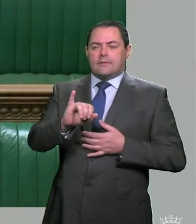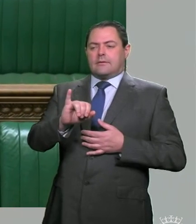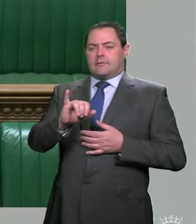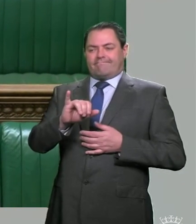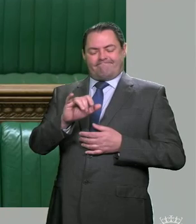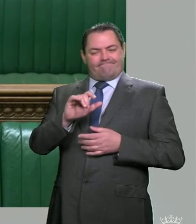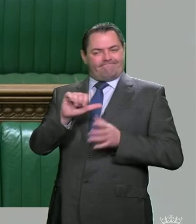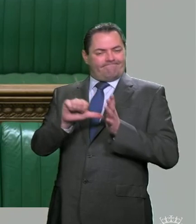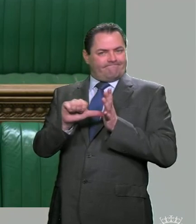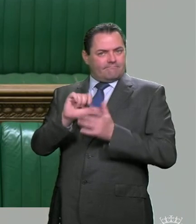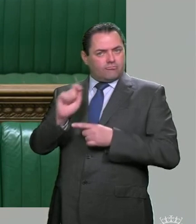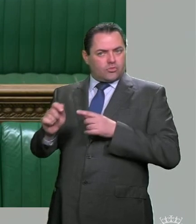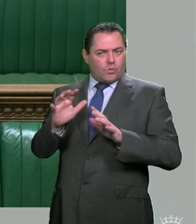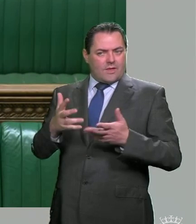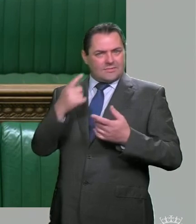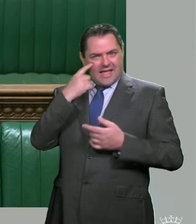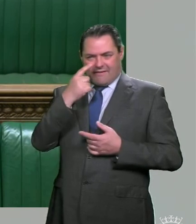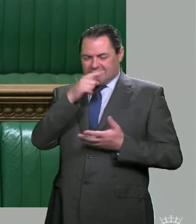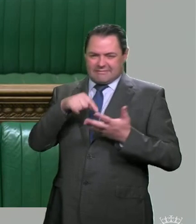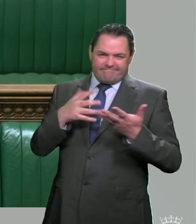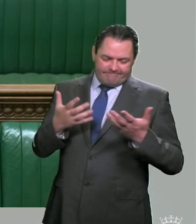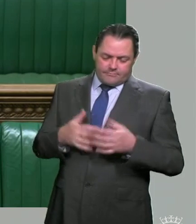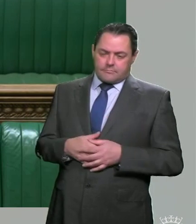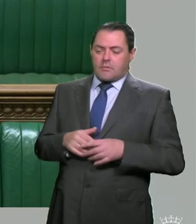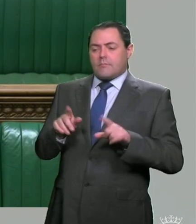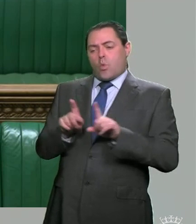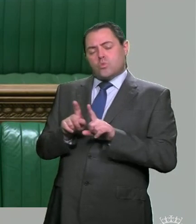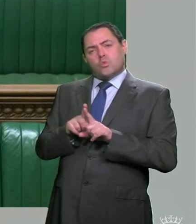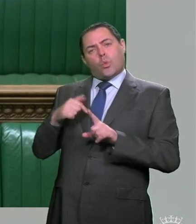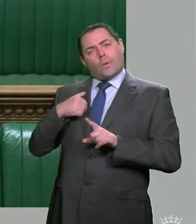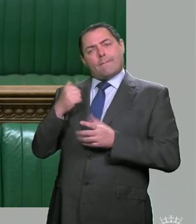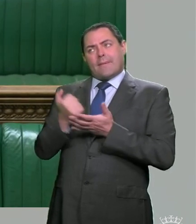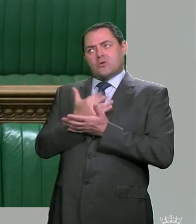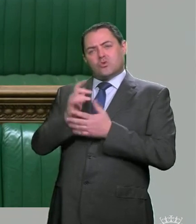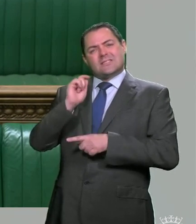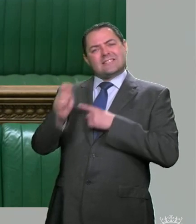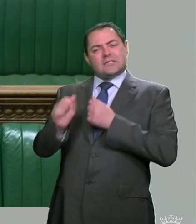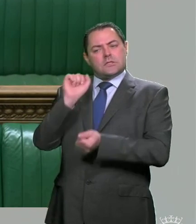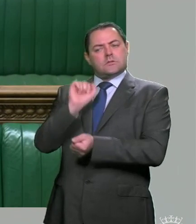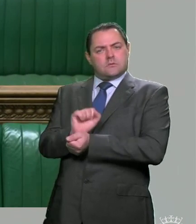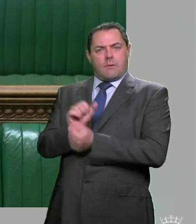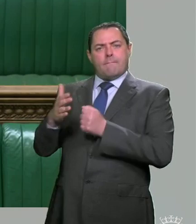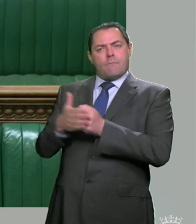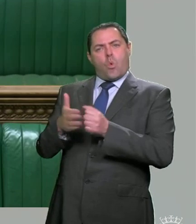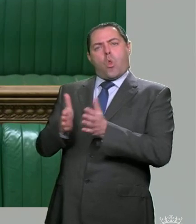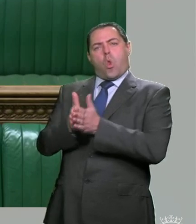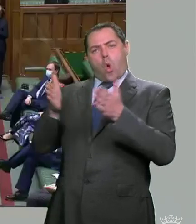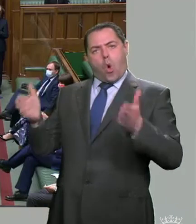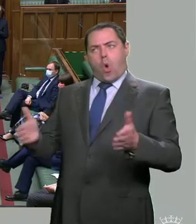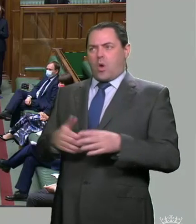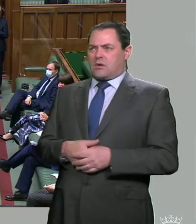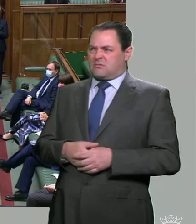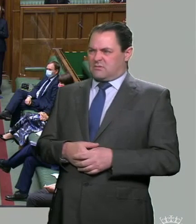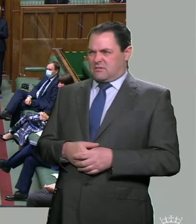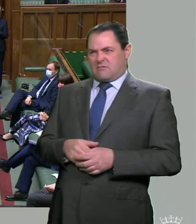What we have also been doing is imposing tougher sentences for serious sexual and violent offences.